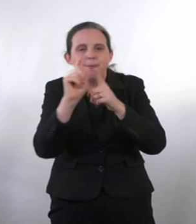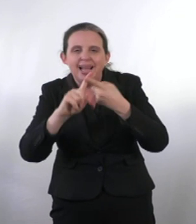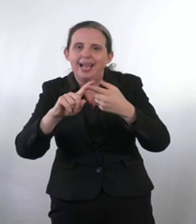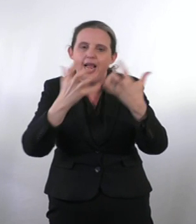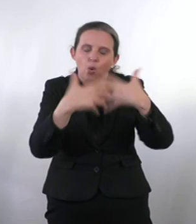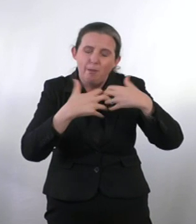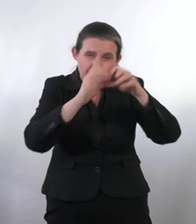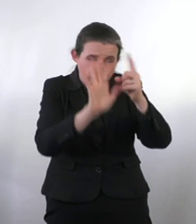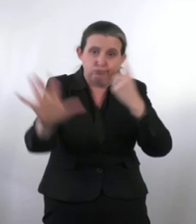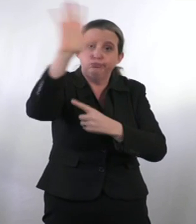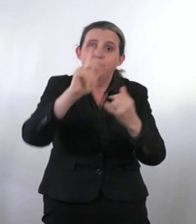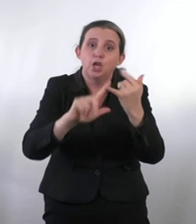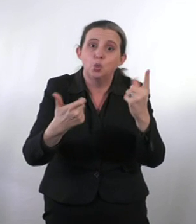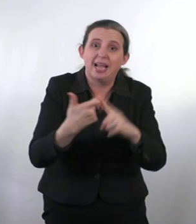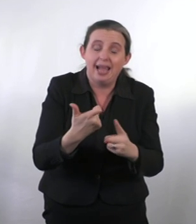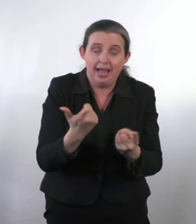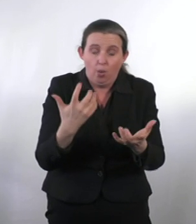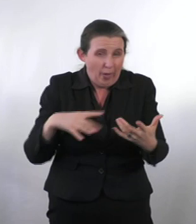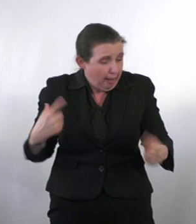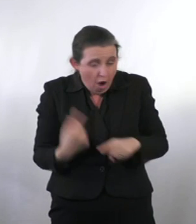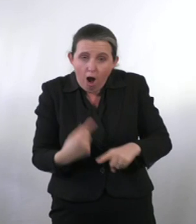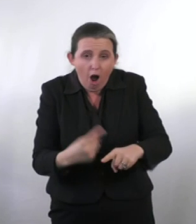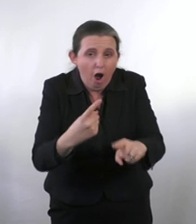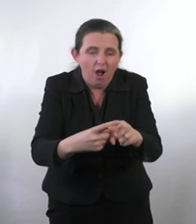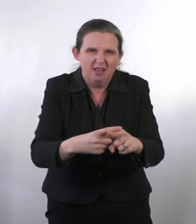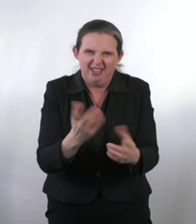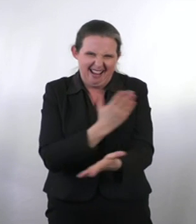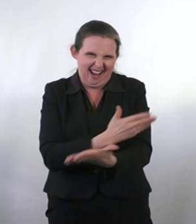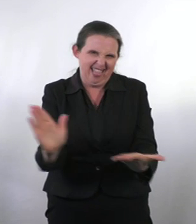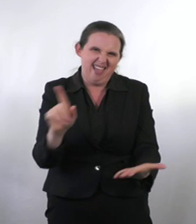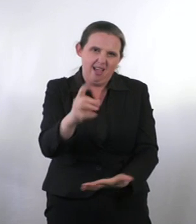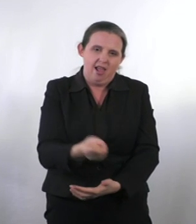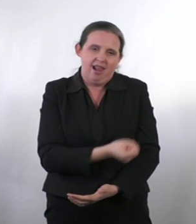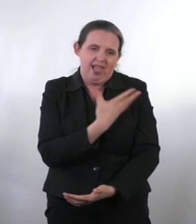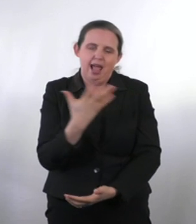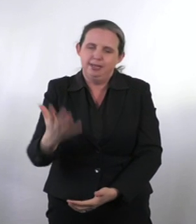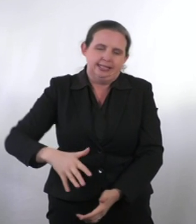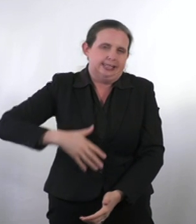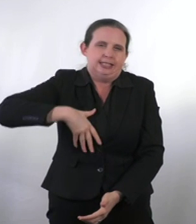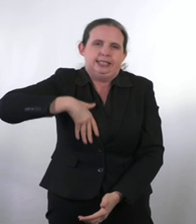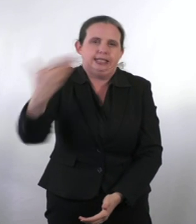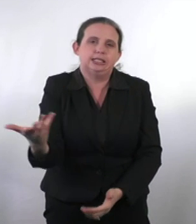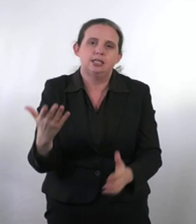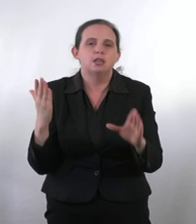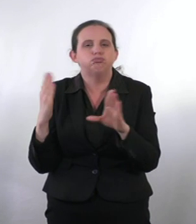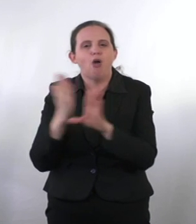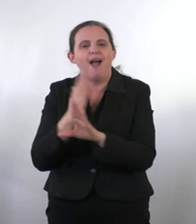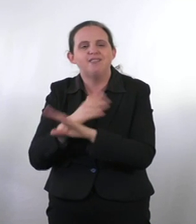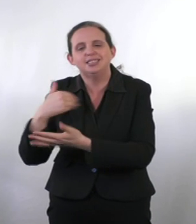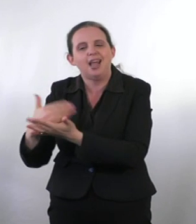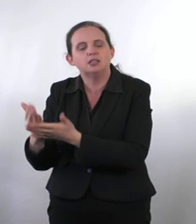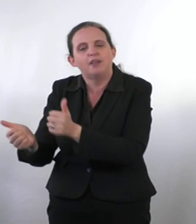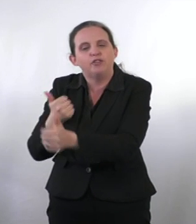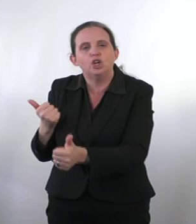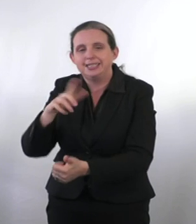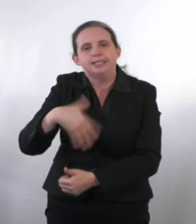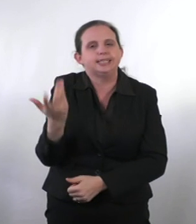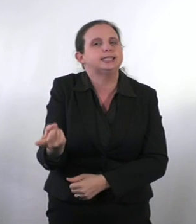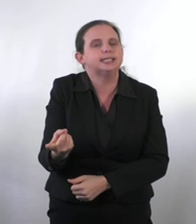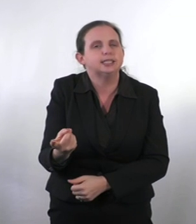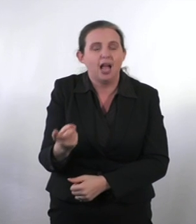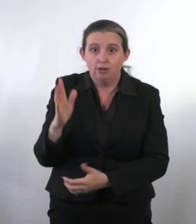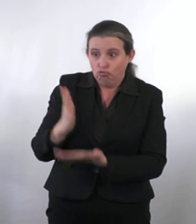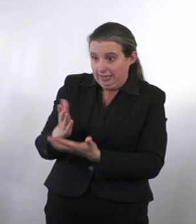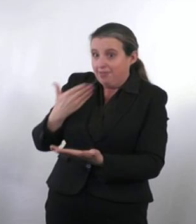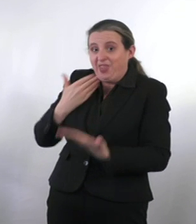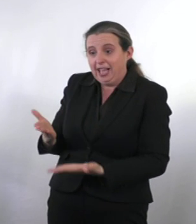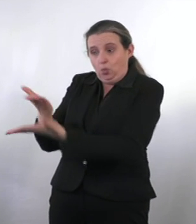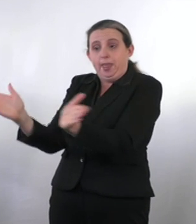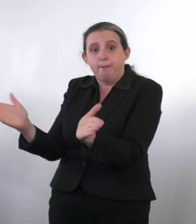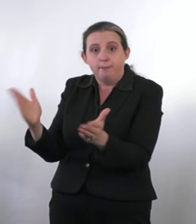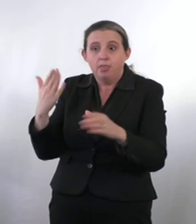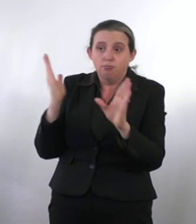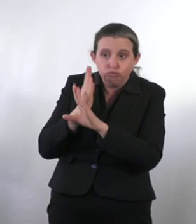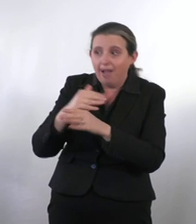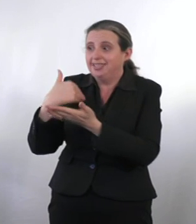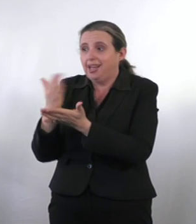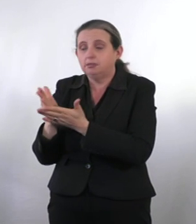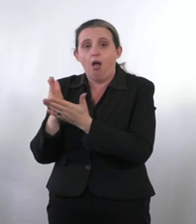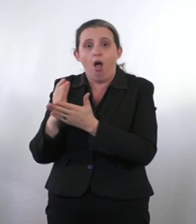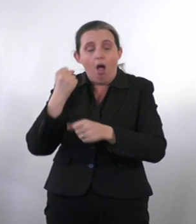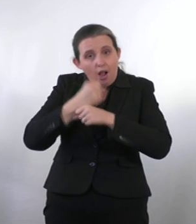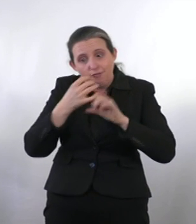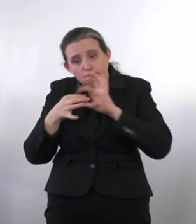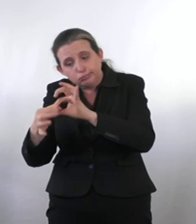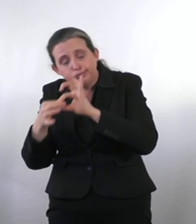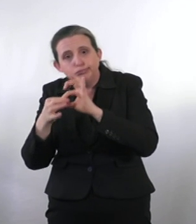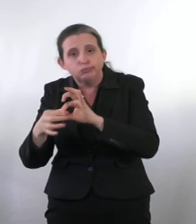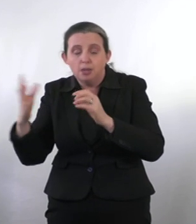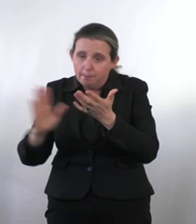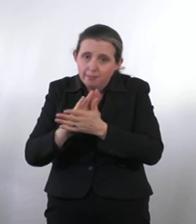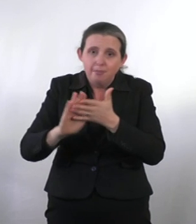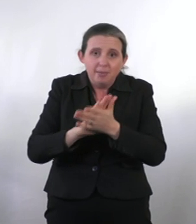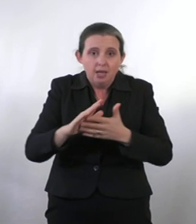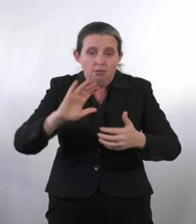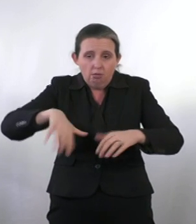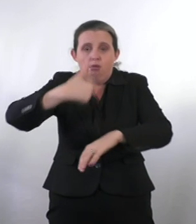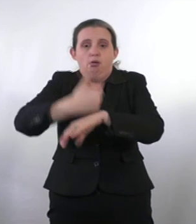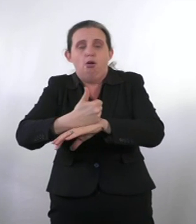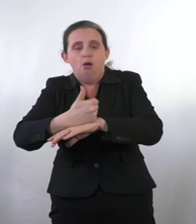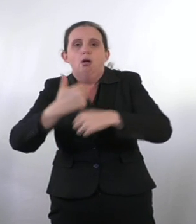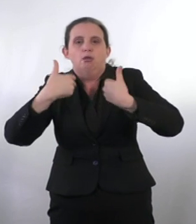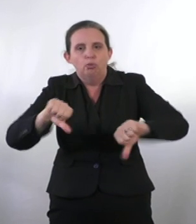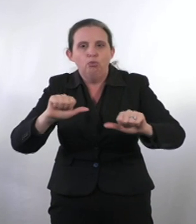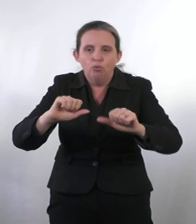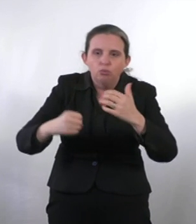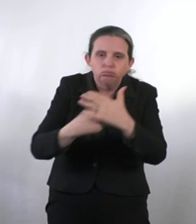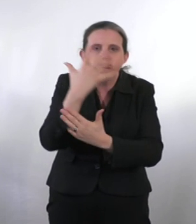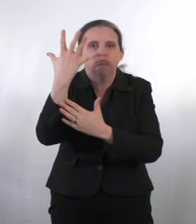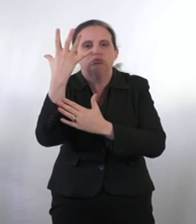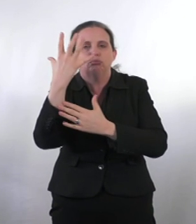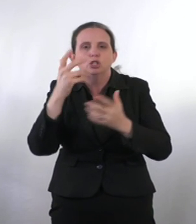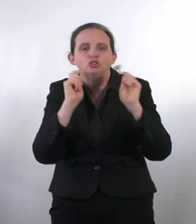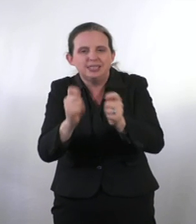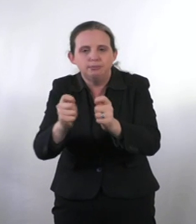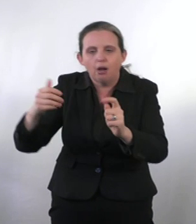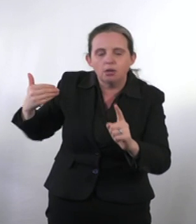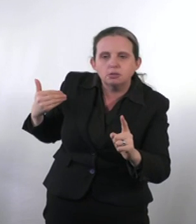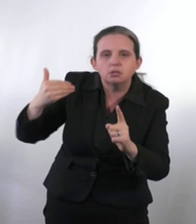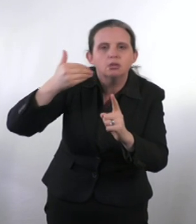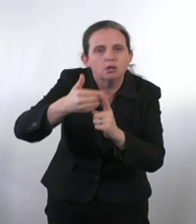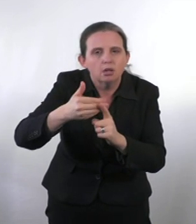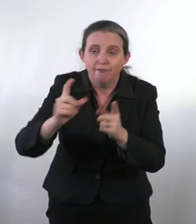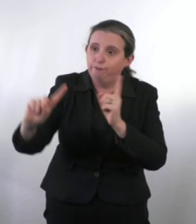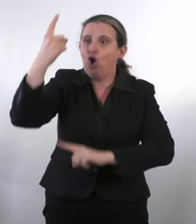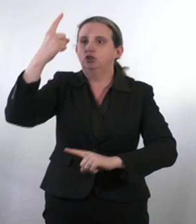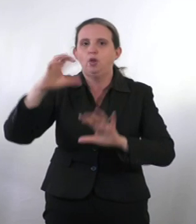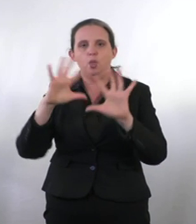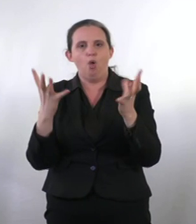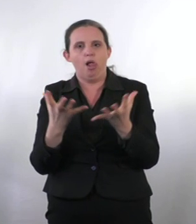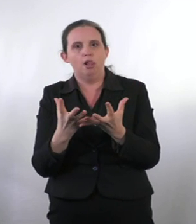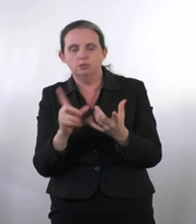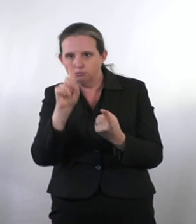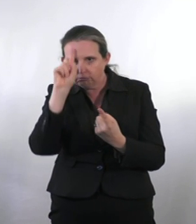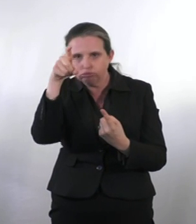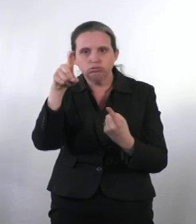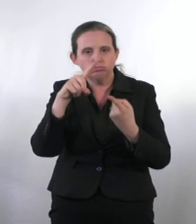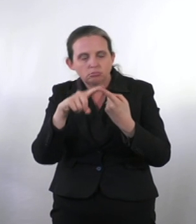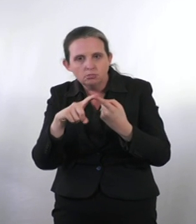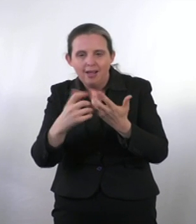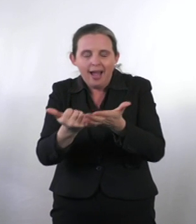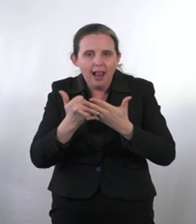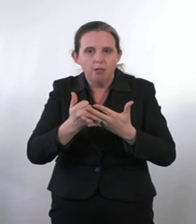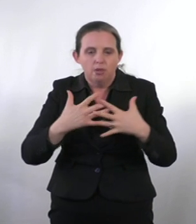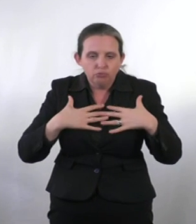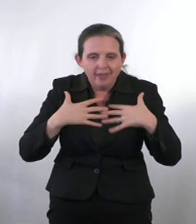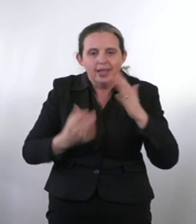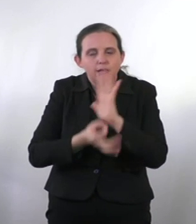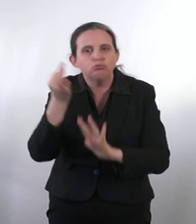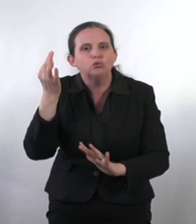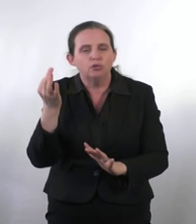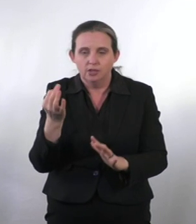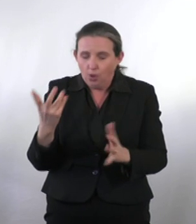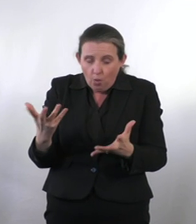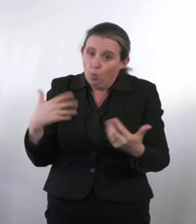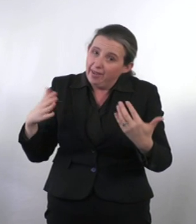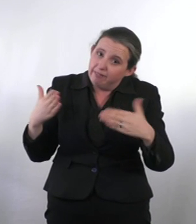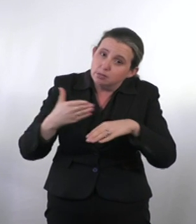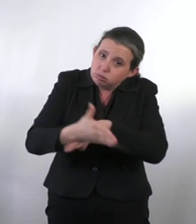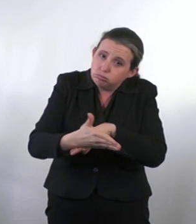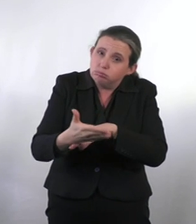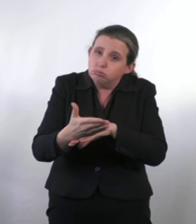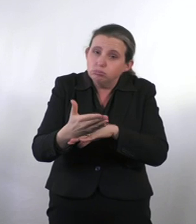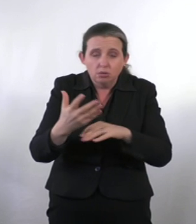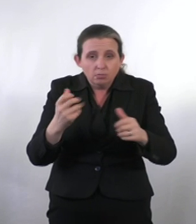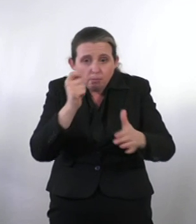What it reveals really is a deep underlying Labour hatred of the private sector, and it is actually thanks to the private sector and the Government working with the private sector that the UK was able to produce the world’s first usable treatment for the disease in dexamethasone and has worked hard to secure huge numbers of doses of the